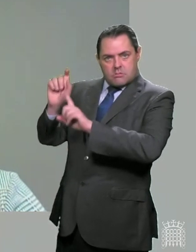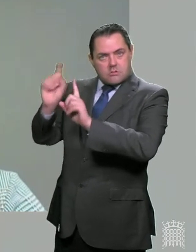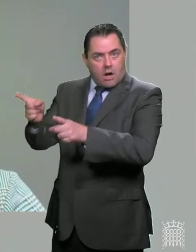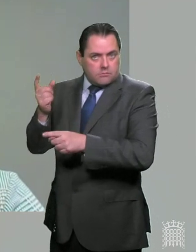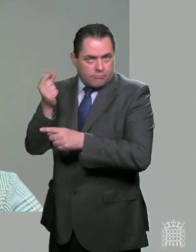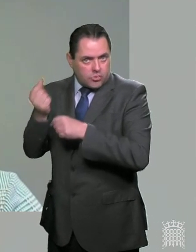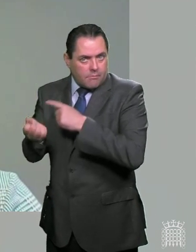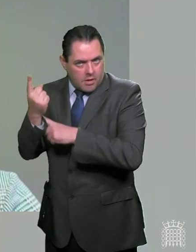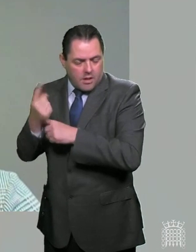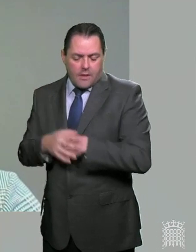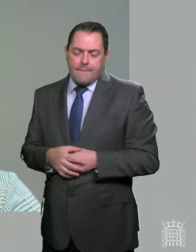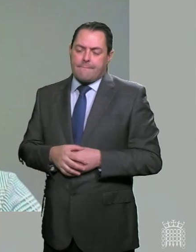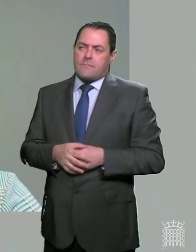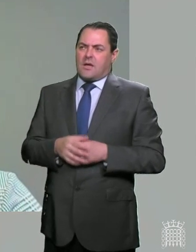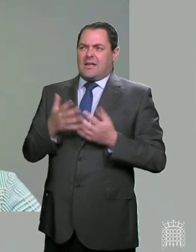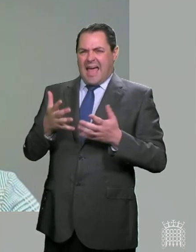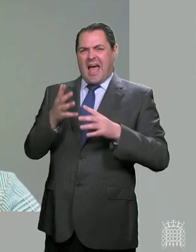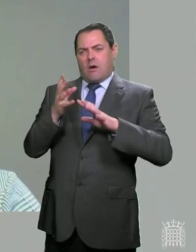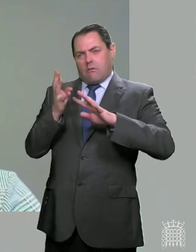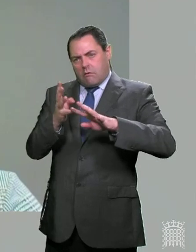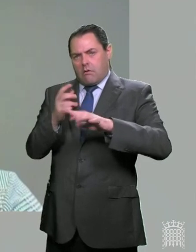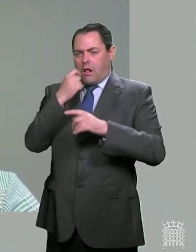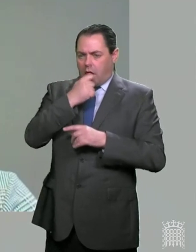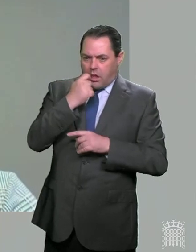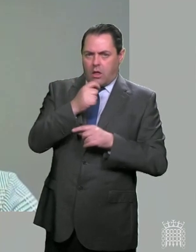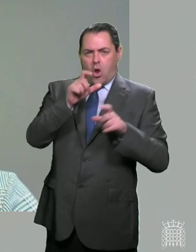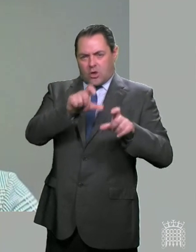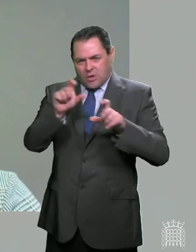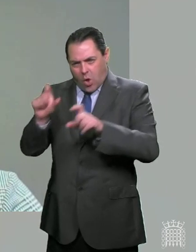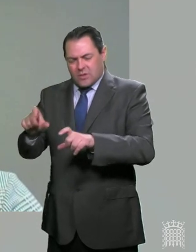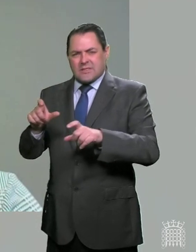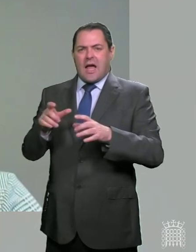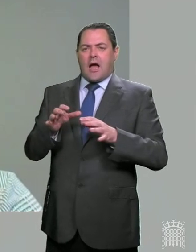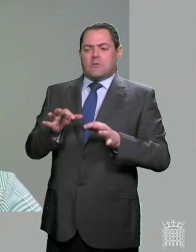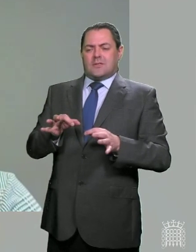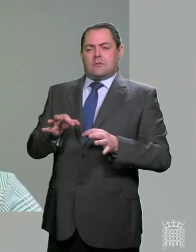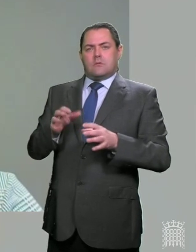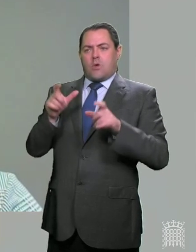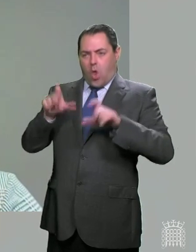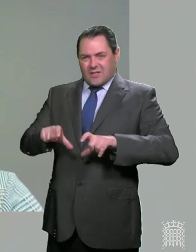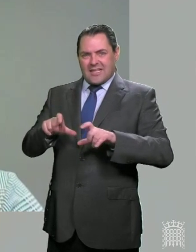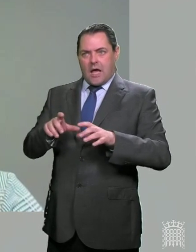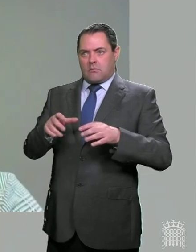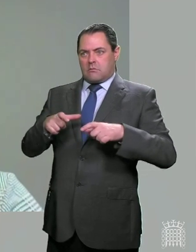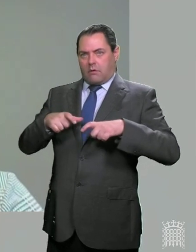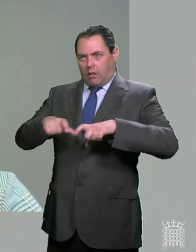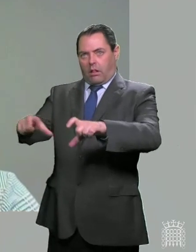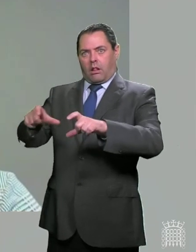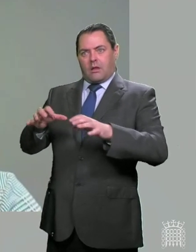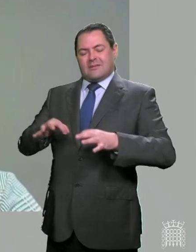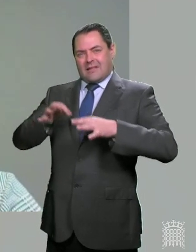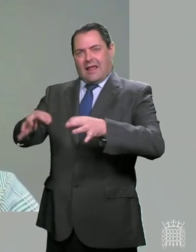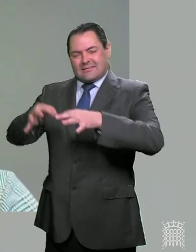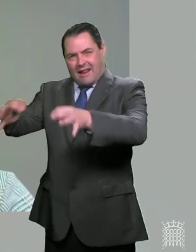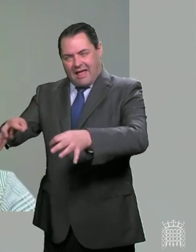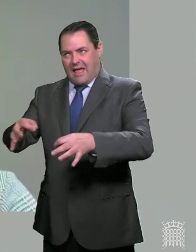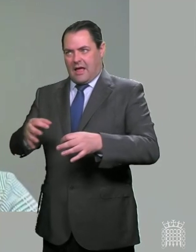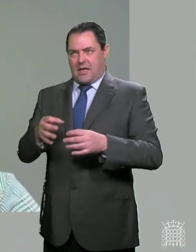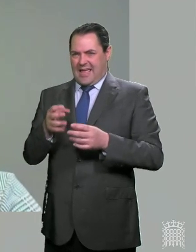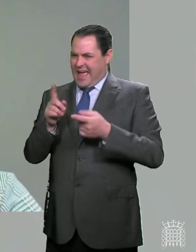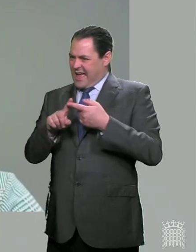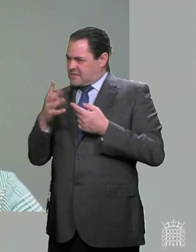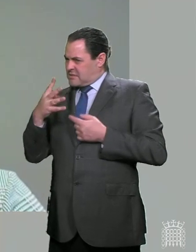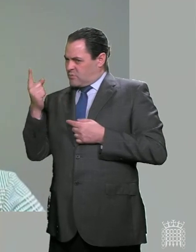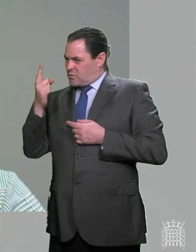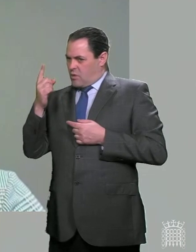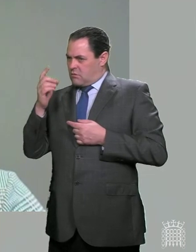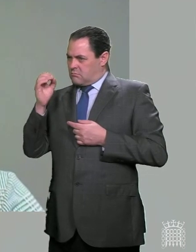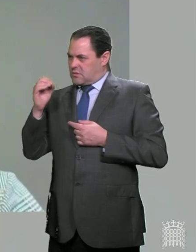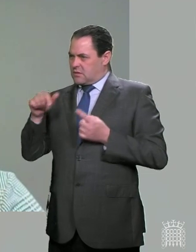Now variant upon variant has sparked surge testing, further lockdowns and the recent delay to the end of restrictions, with 41 people already reported to have the more virulent delta-plus variant.